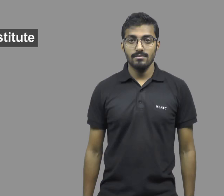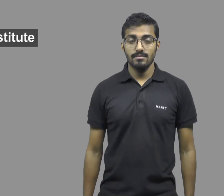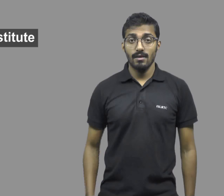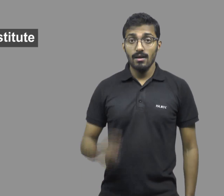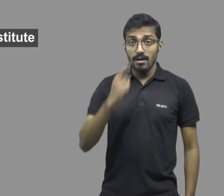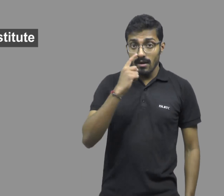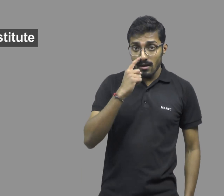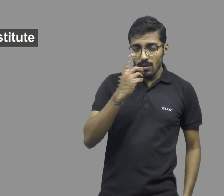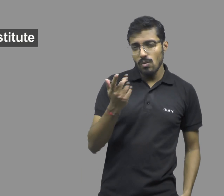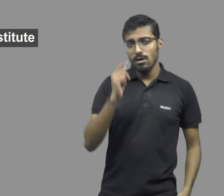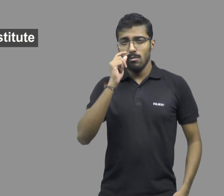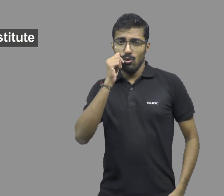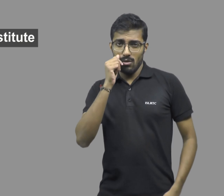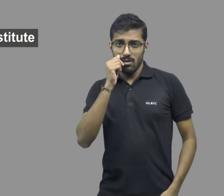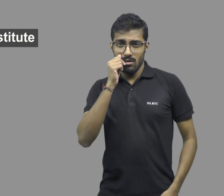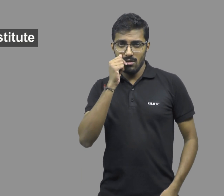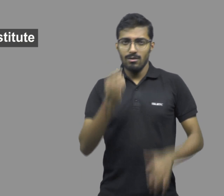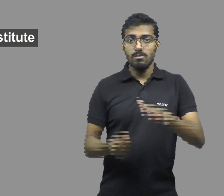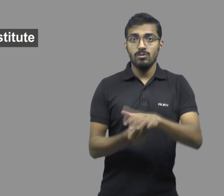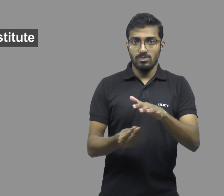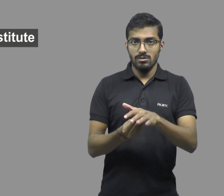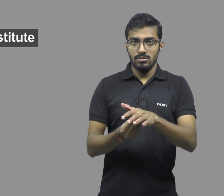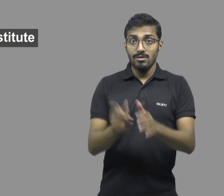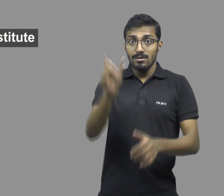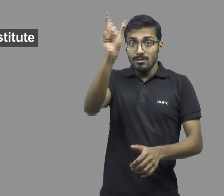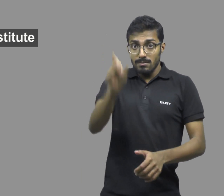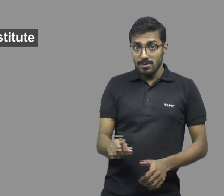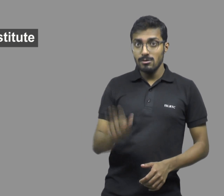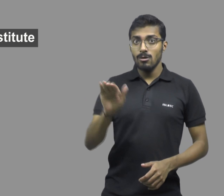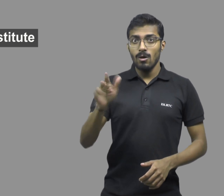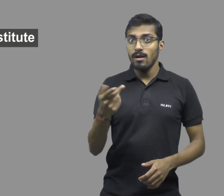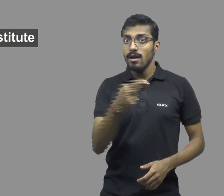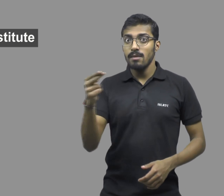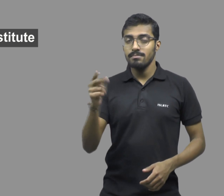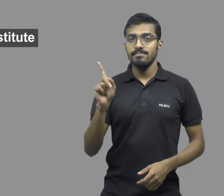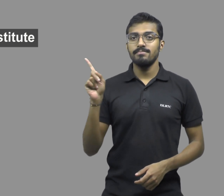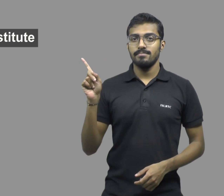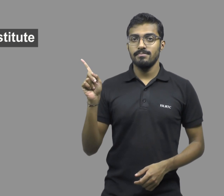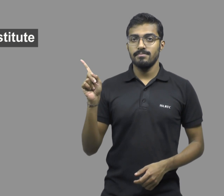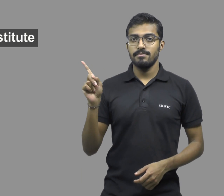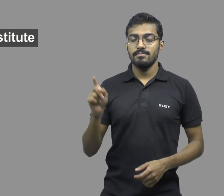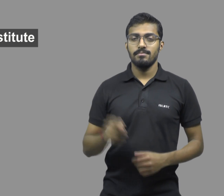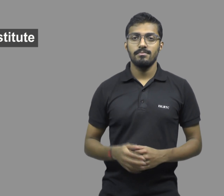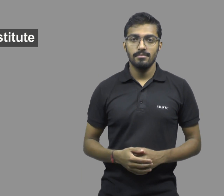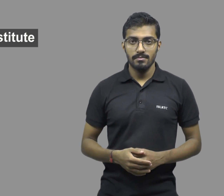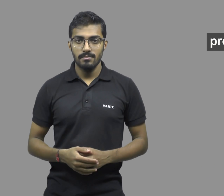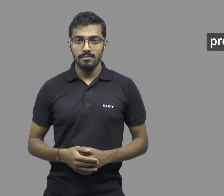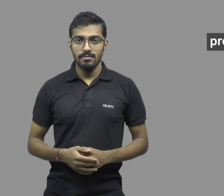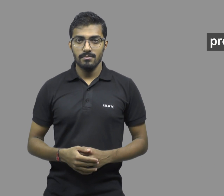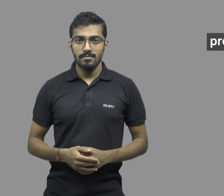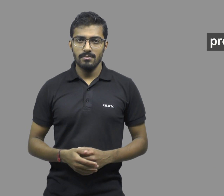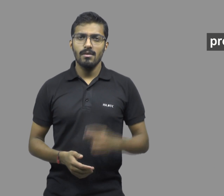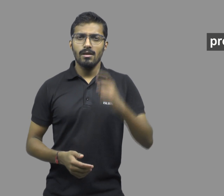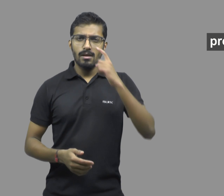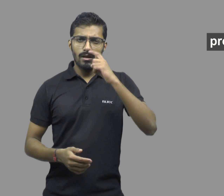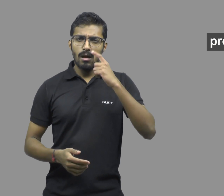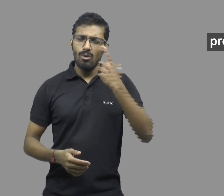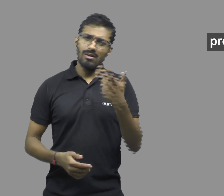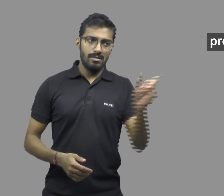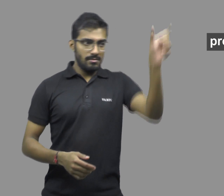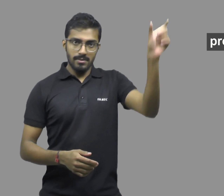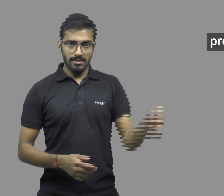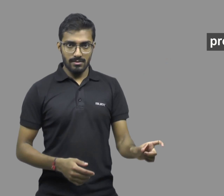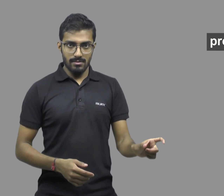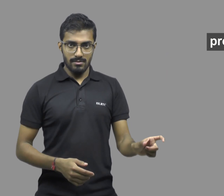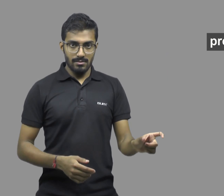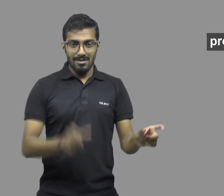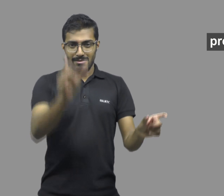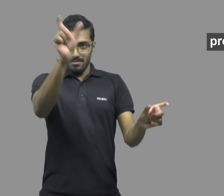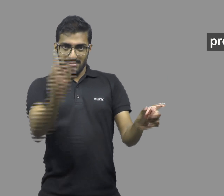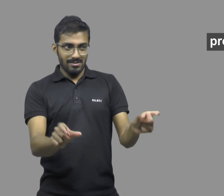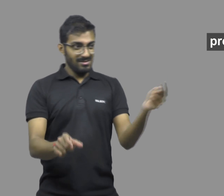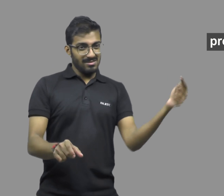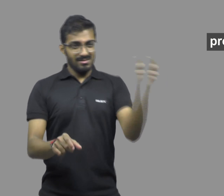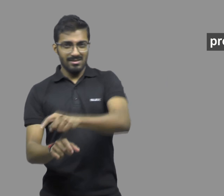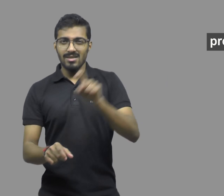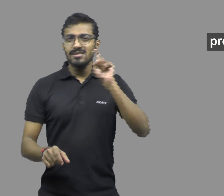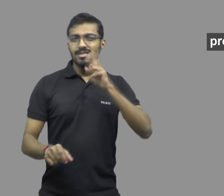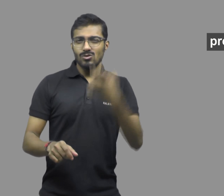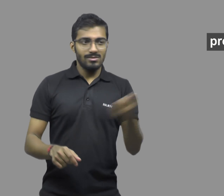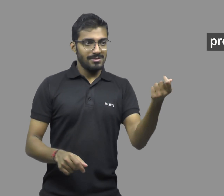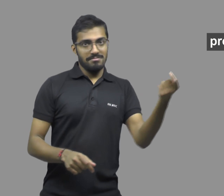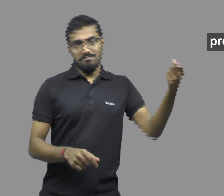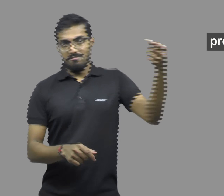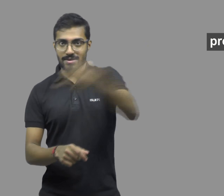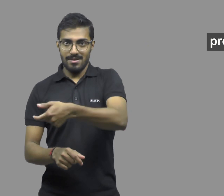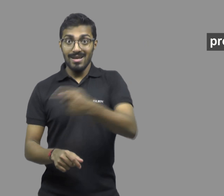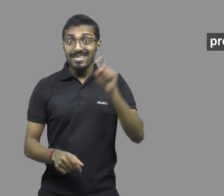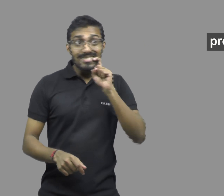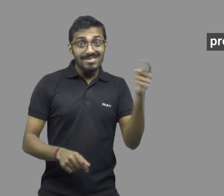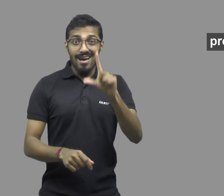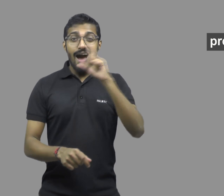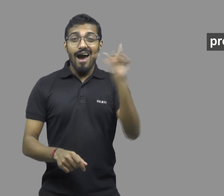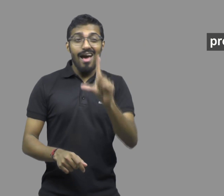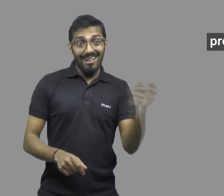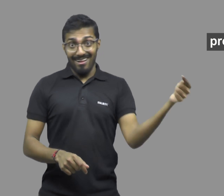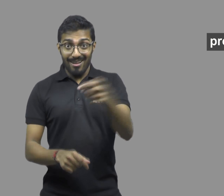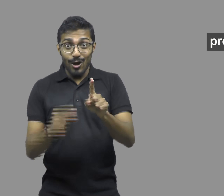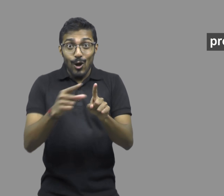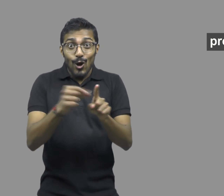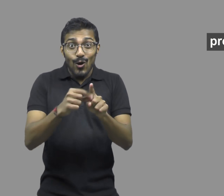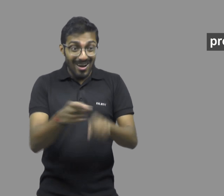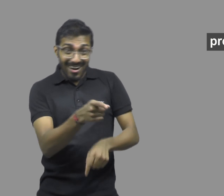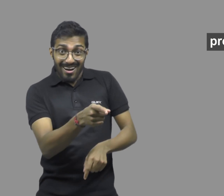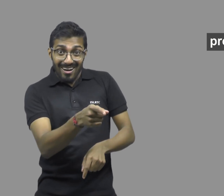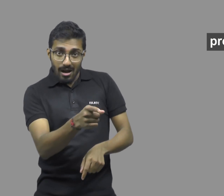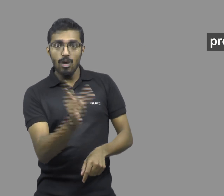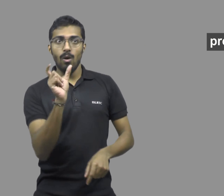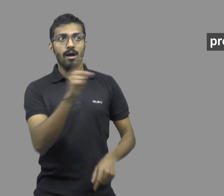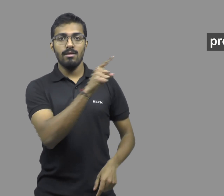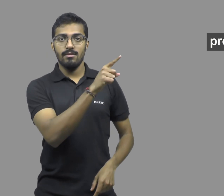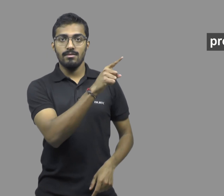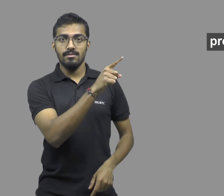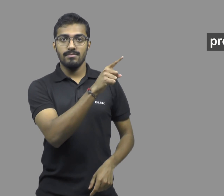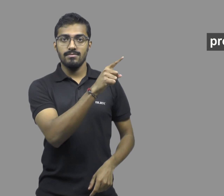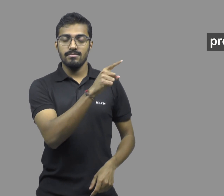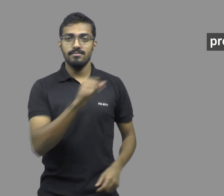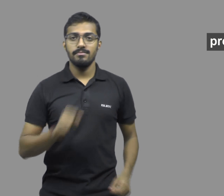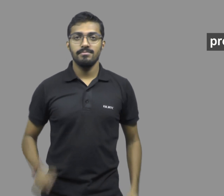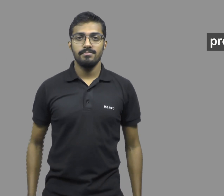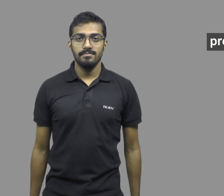Prostitute and Prostitution